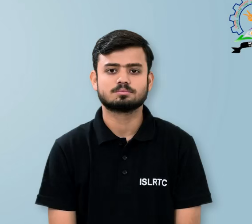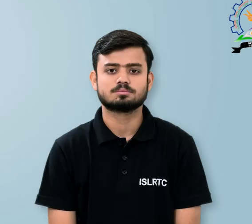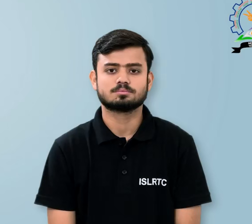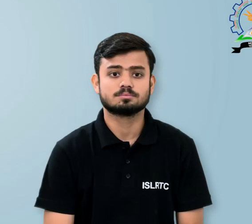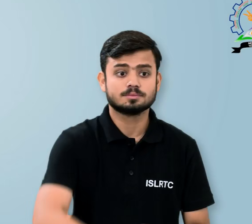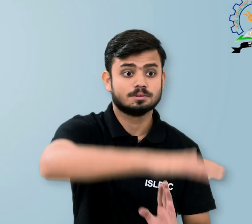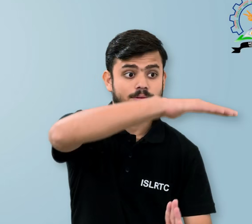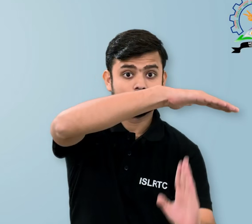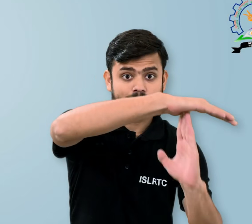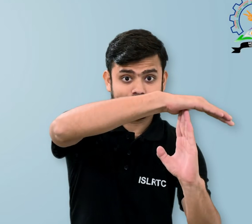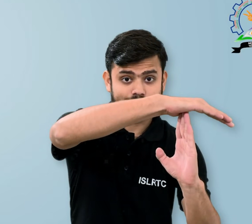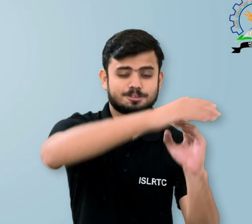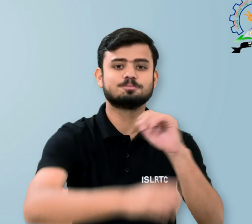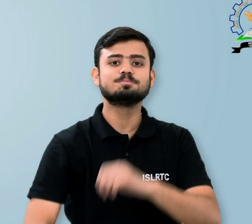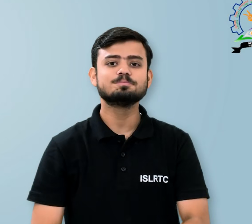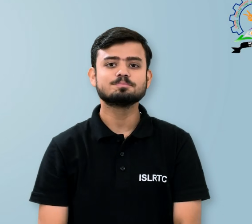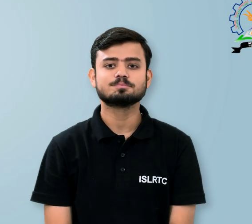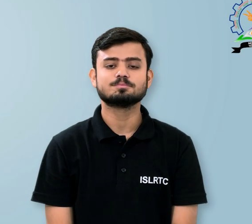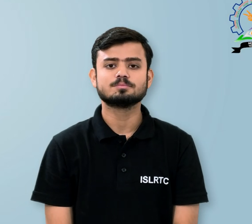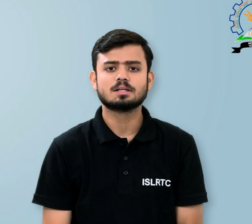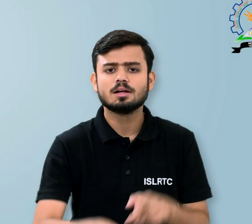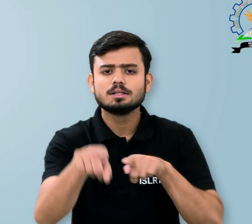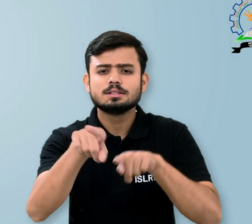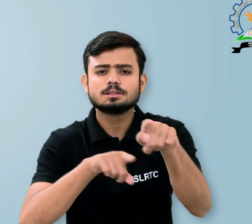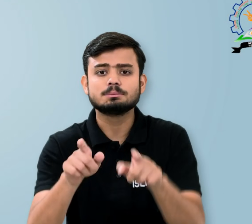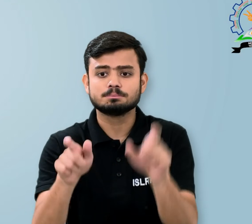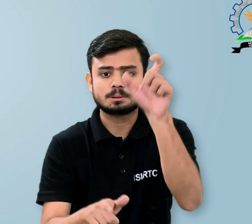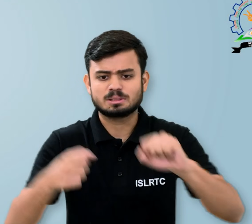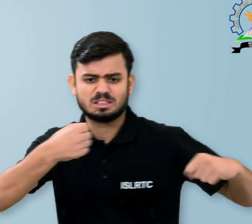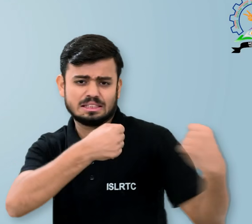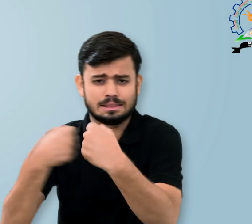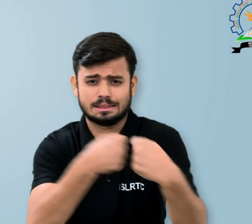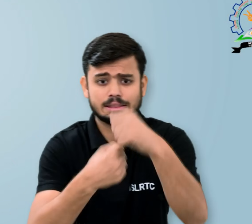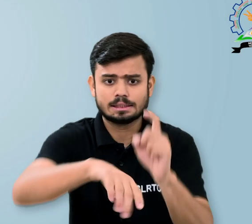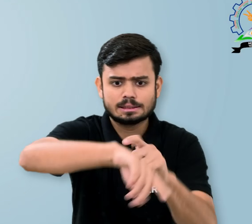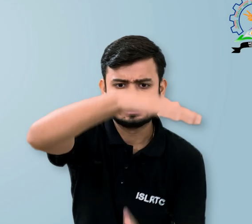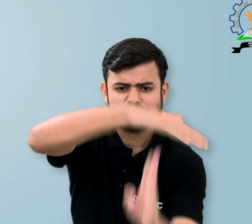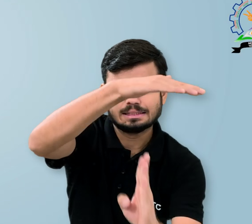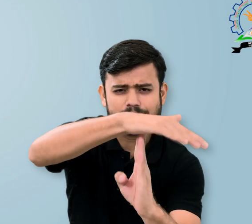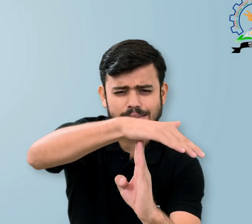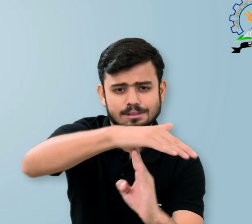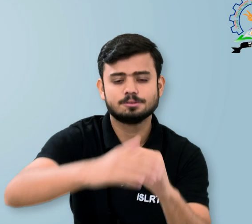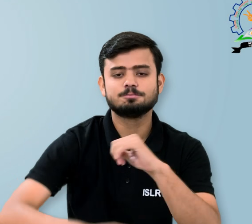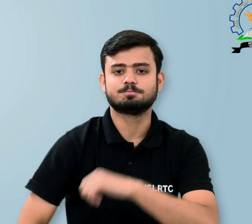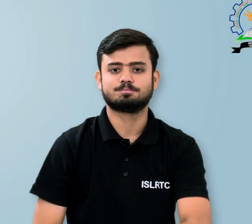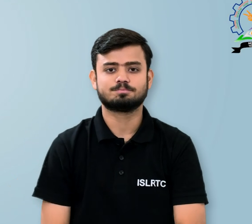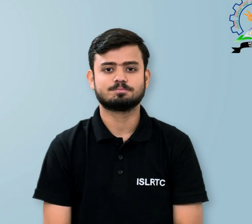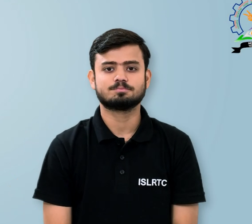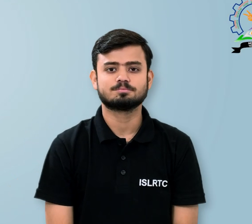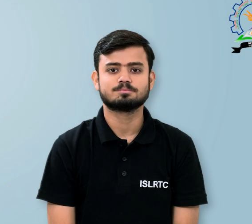Break In boxing, a break is a command from the referee to stop the action and separate the fighters.